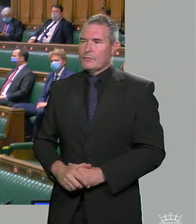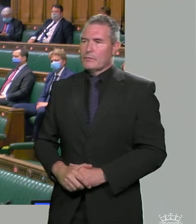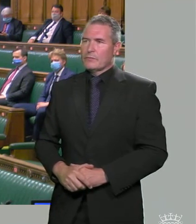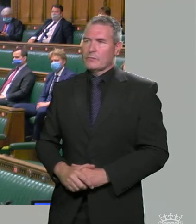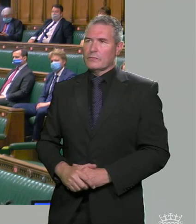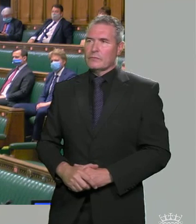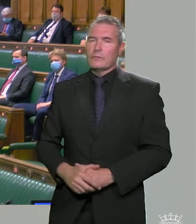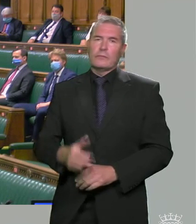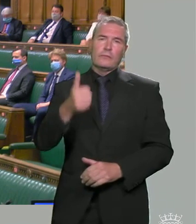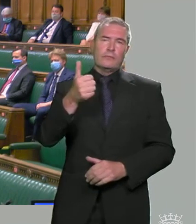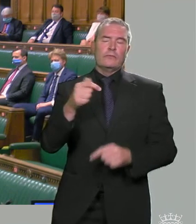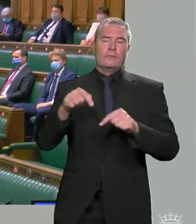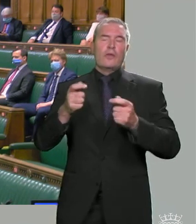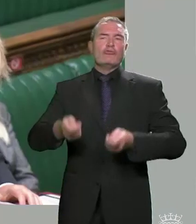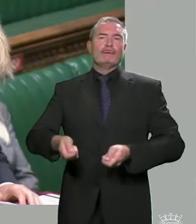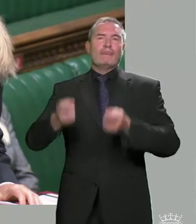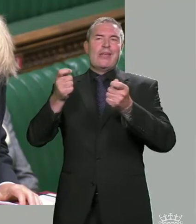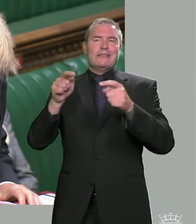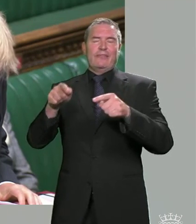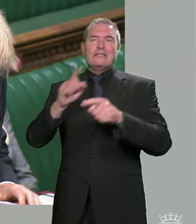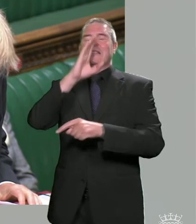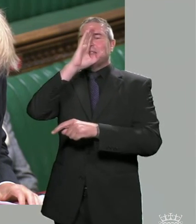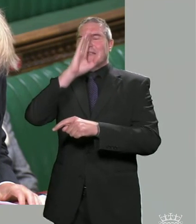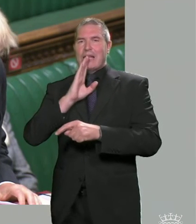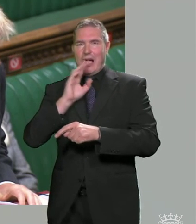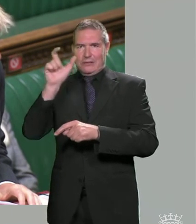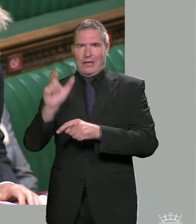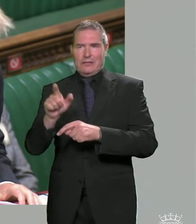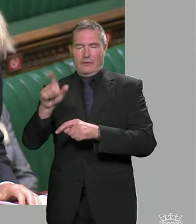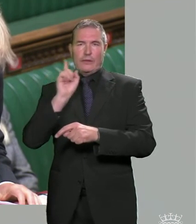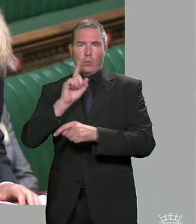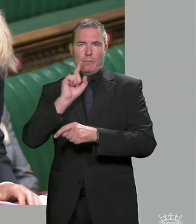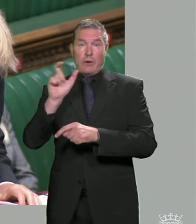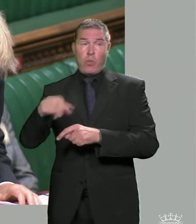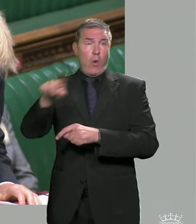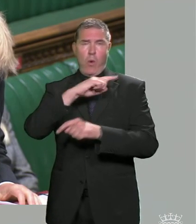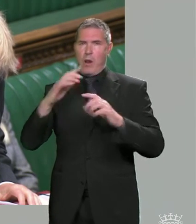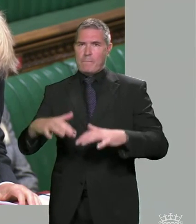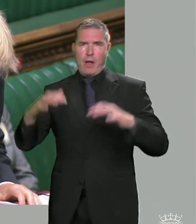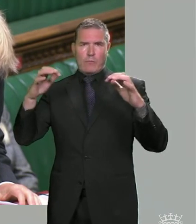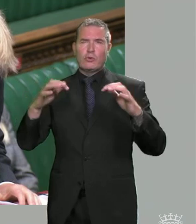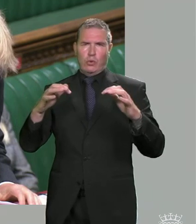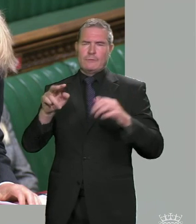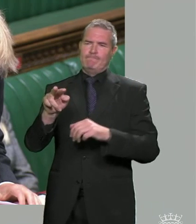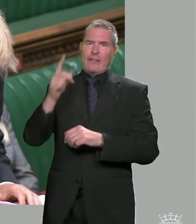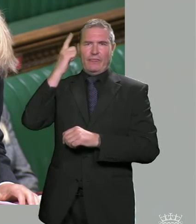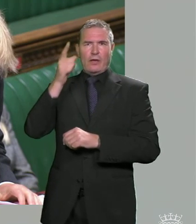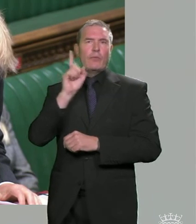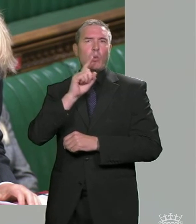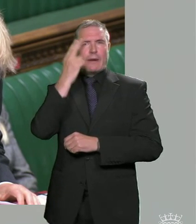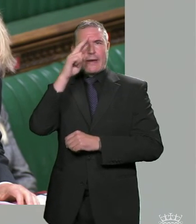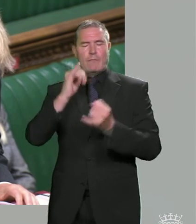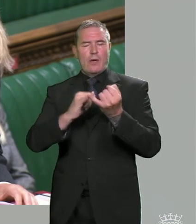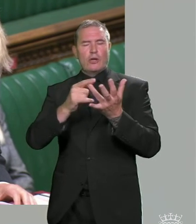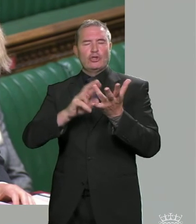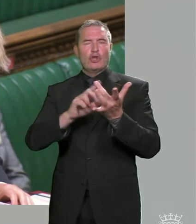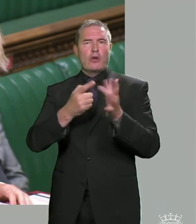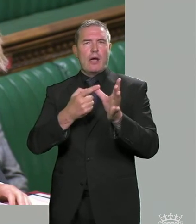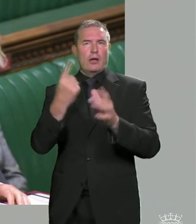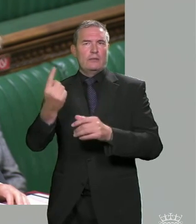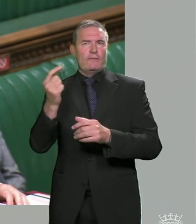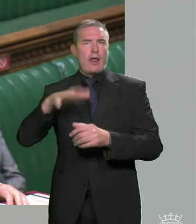I thank my honourable Friend for raising this very sad case with me, and I am sure the whole House will be thinking of Sonia Deleon and her family.